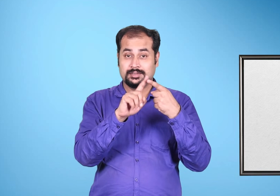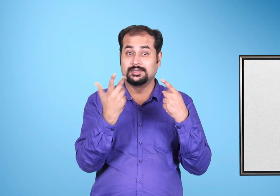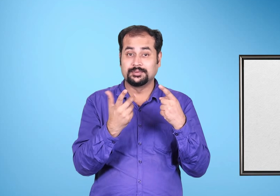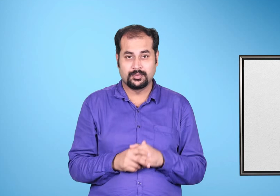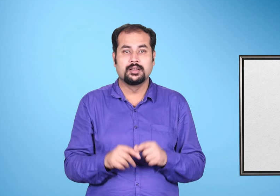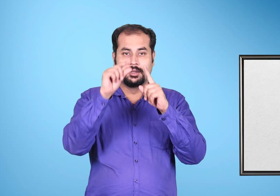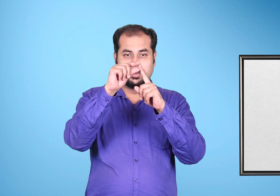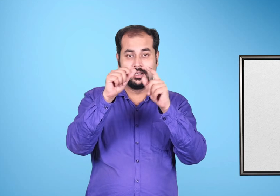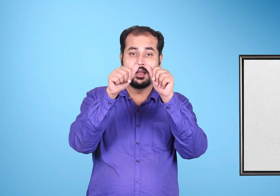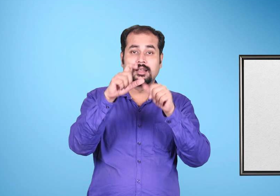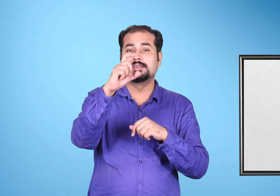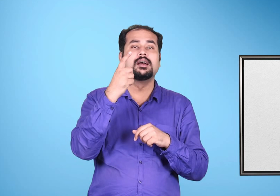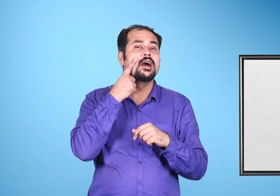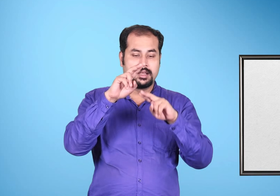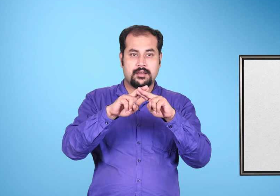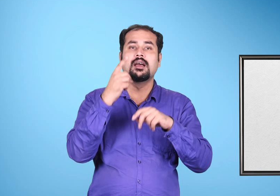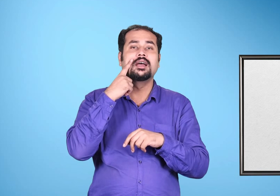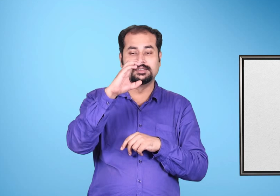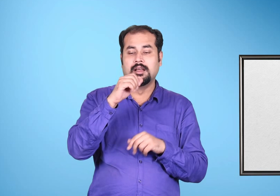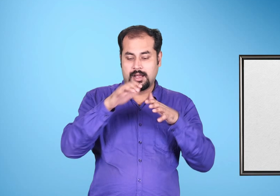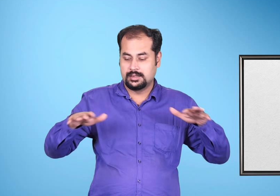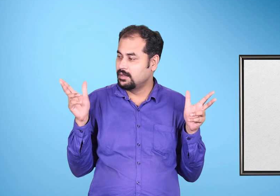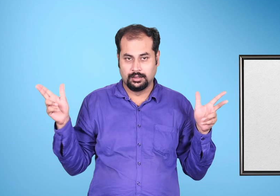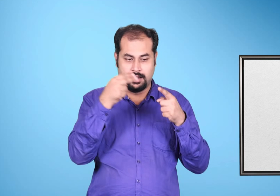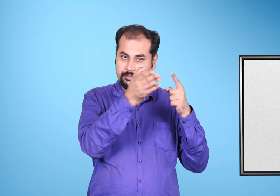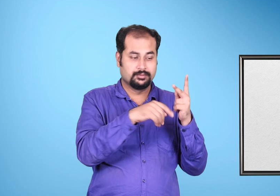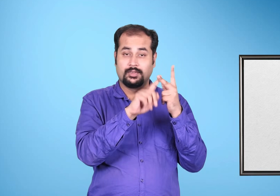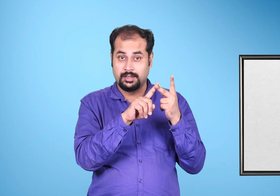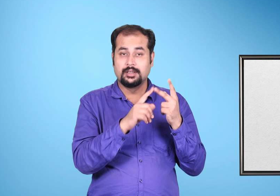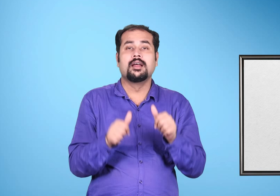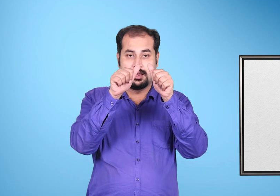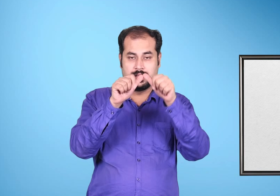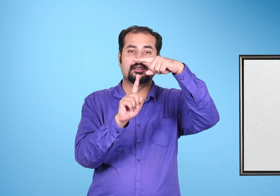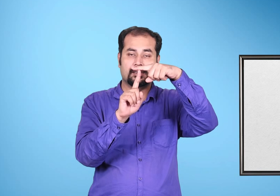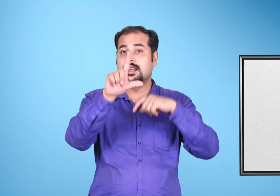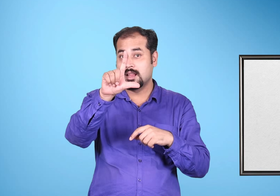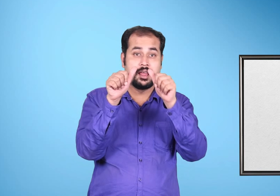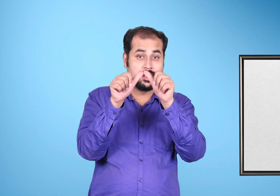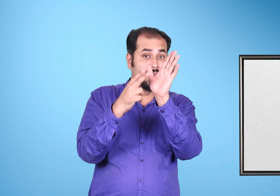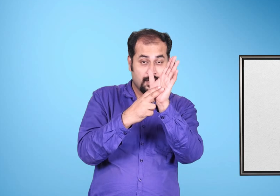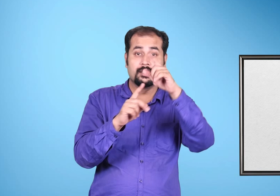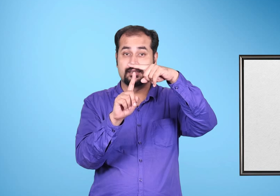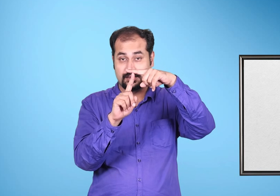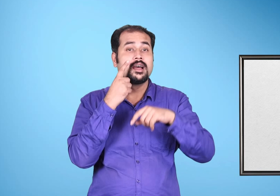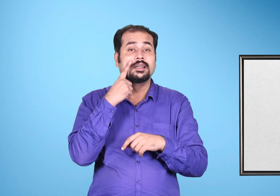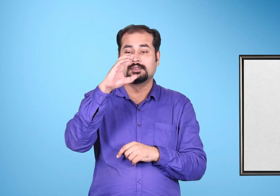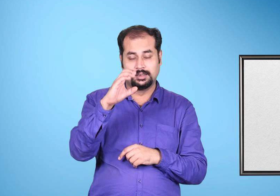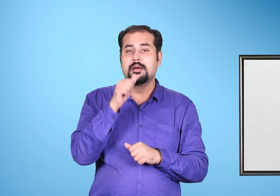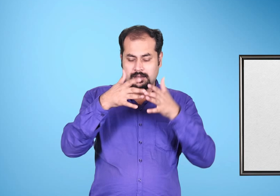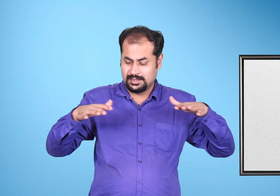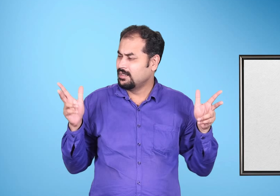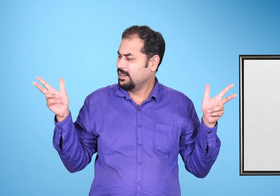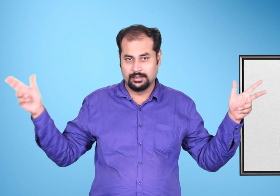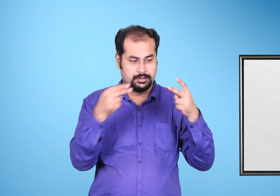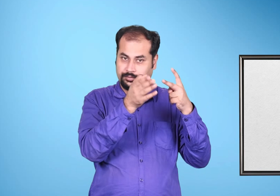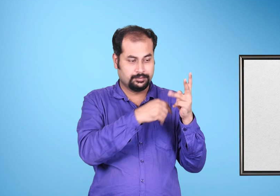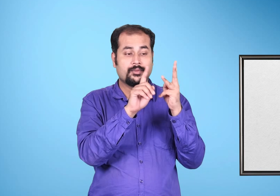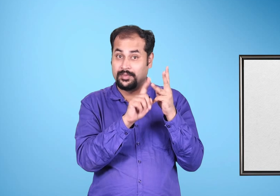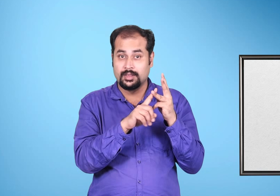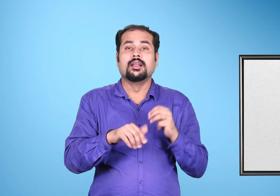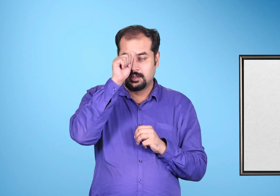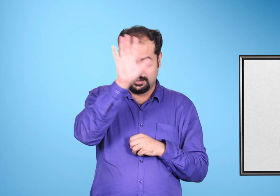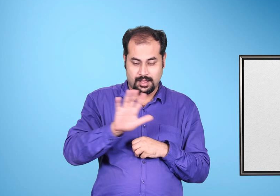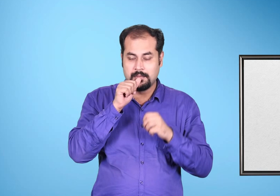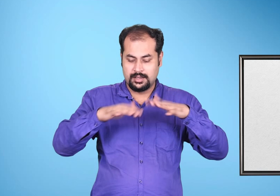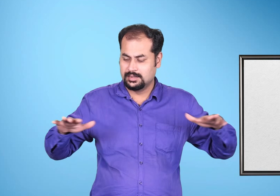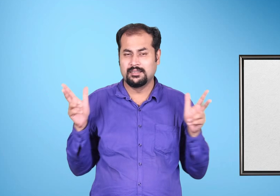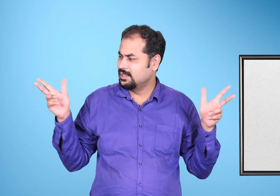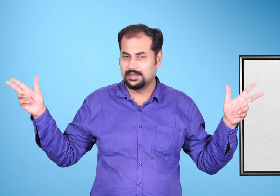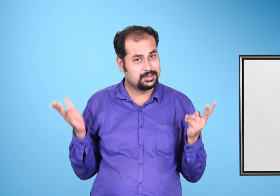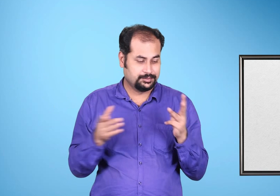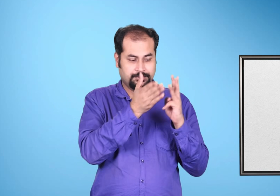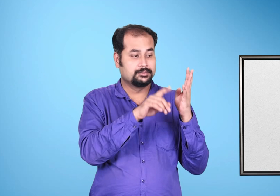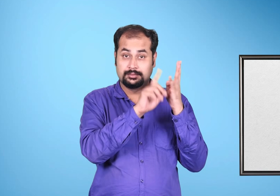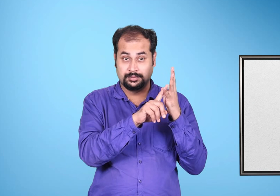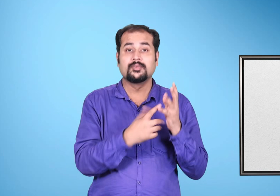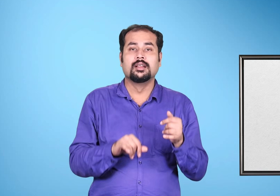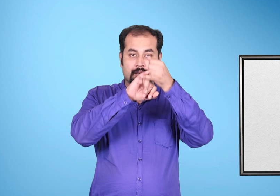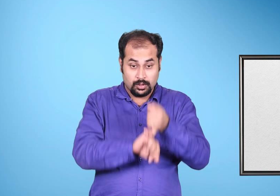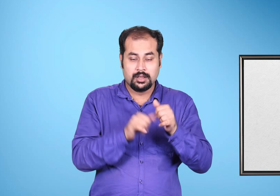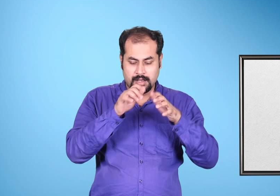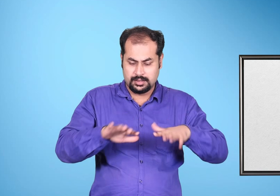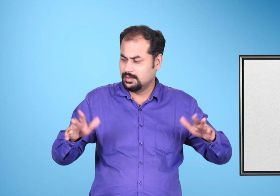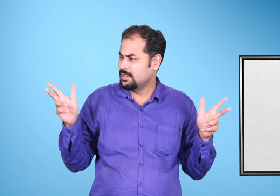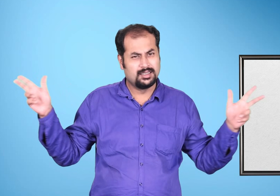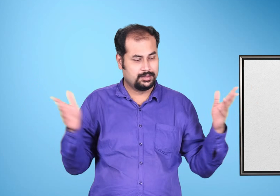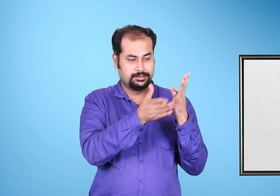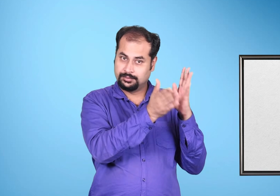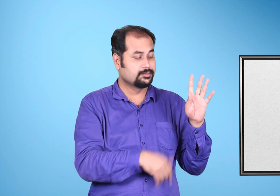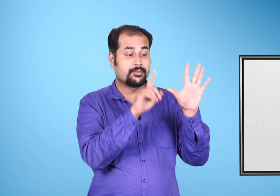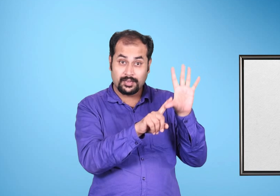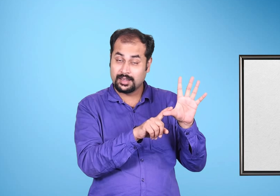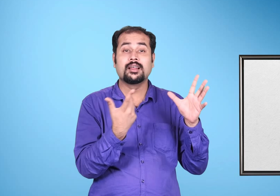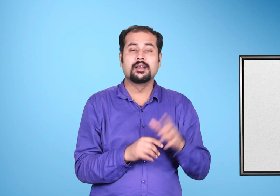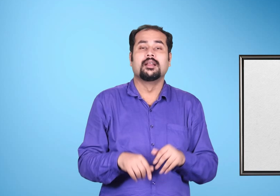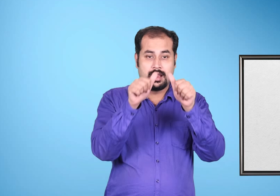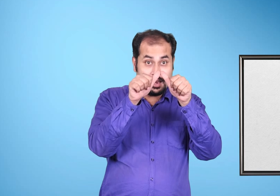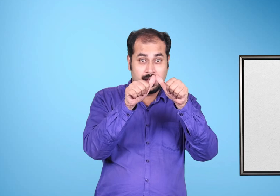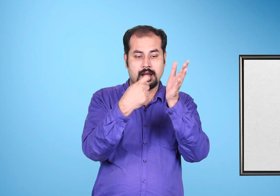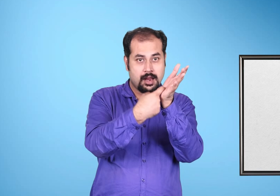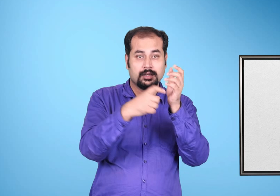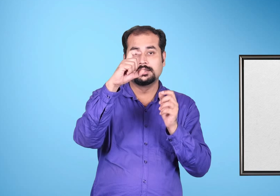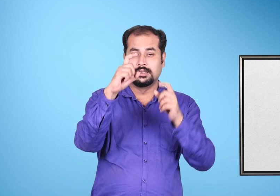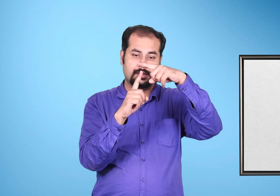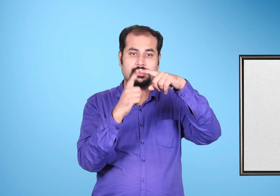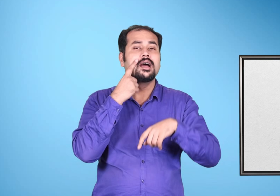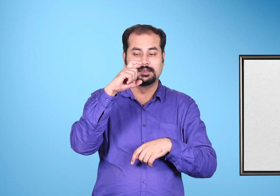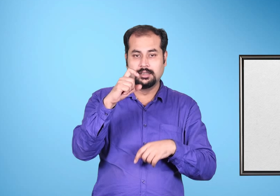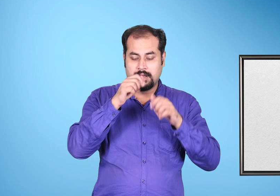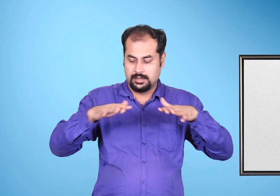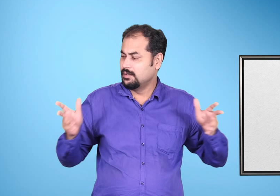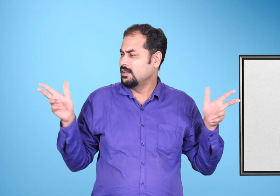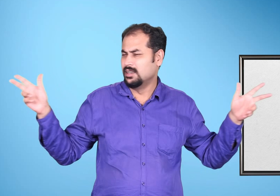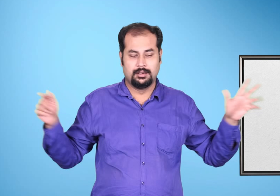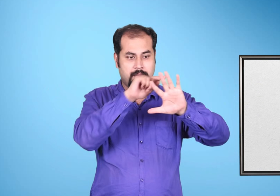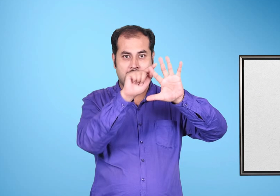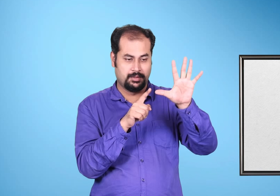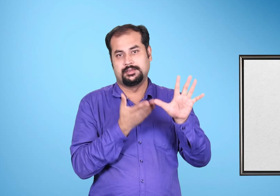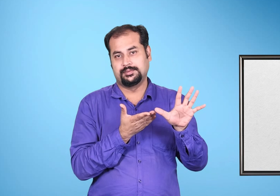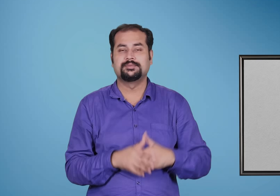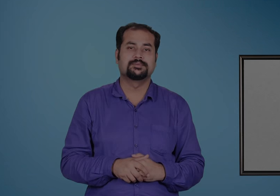and the Arctic Ocean.